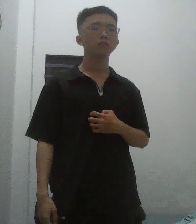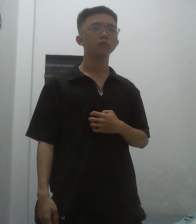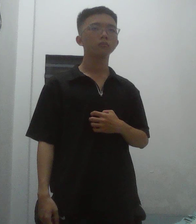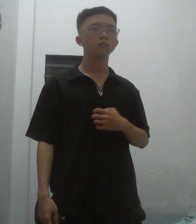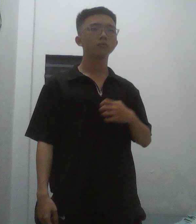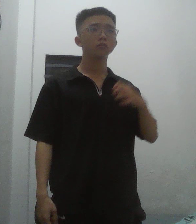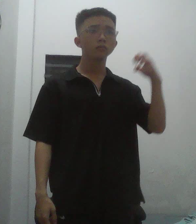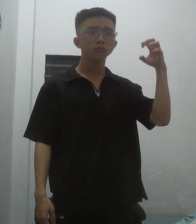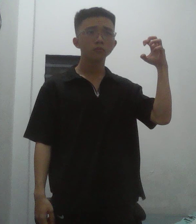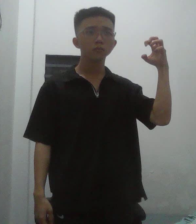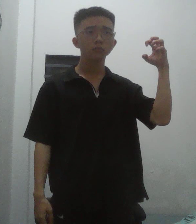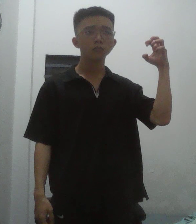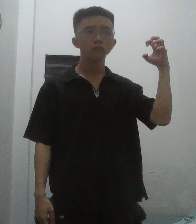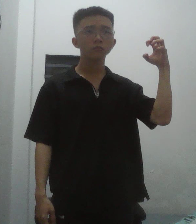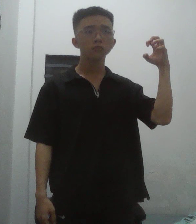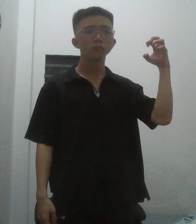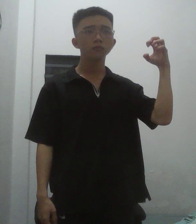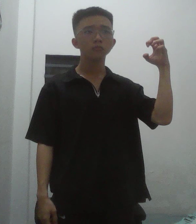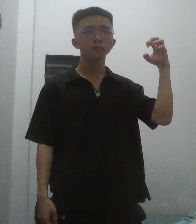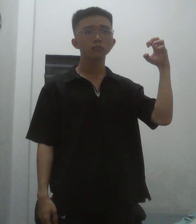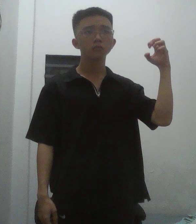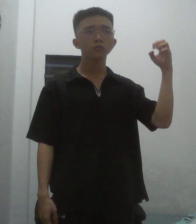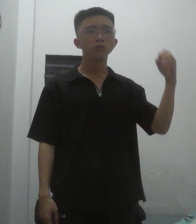tuc gian